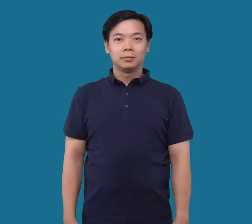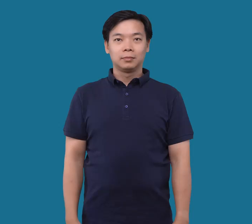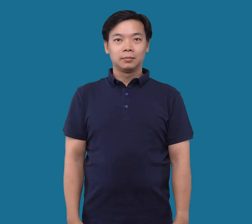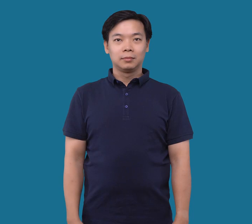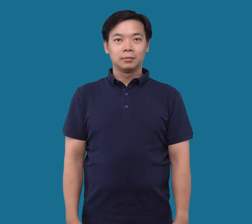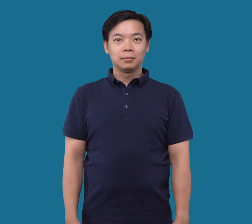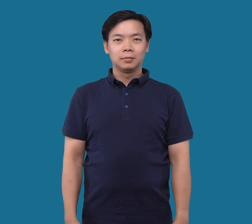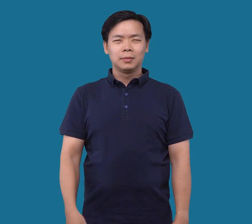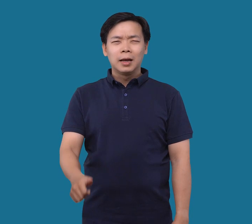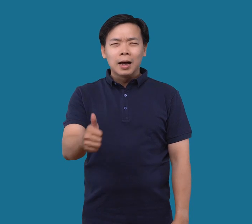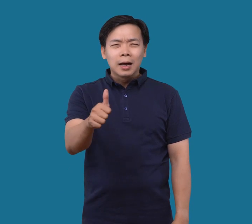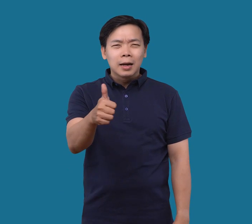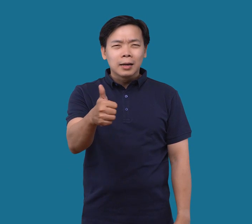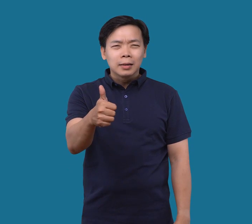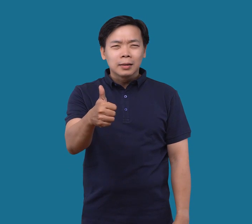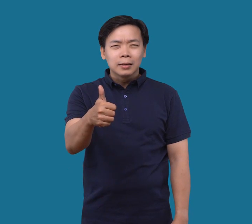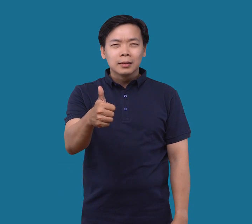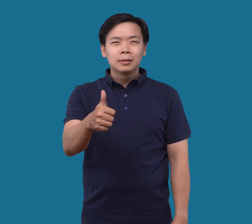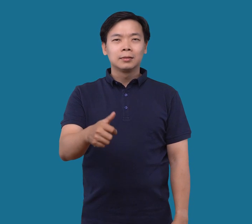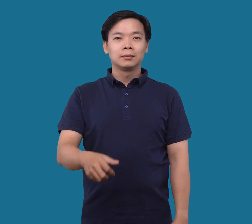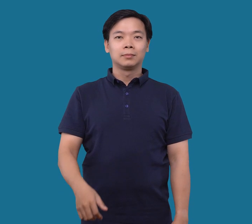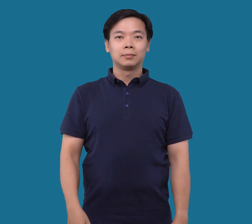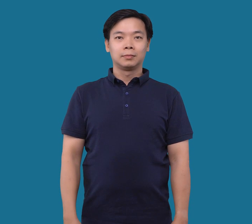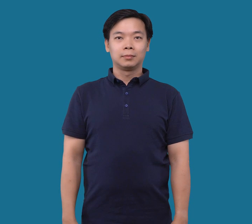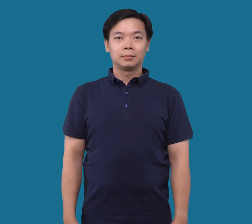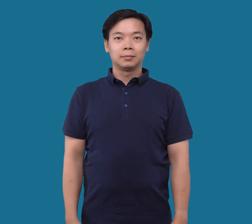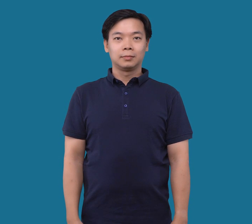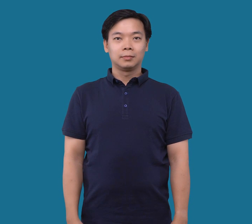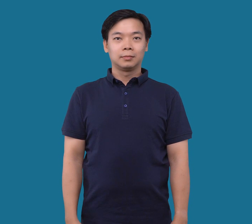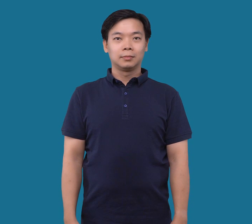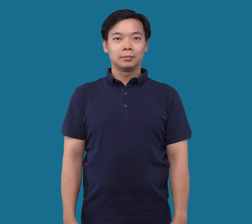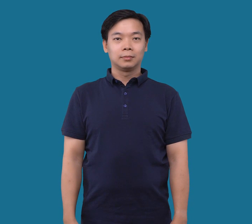ai